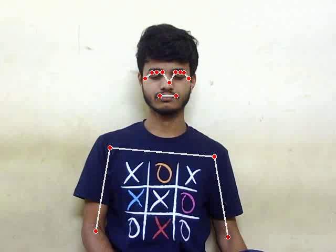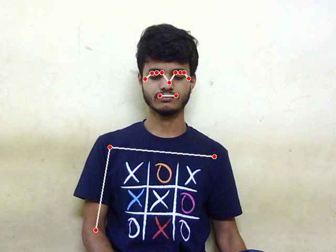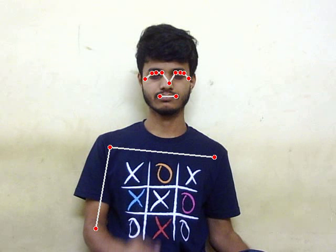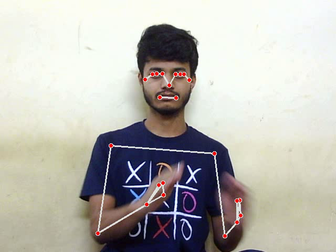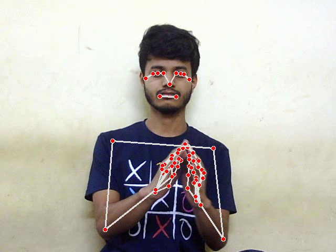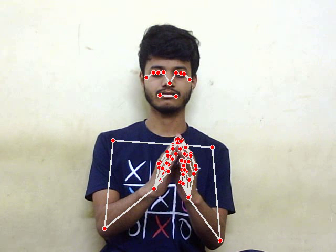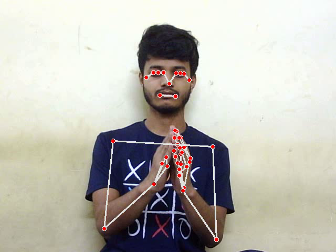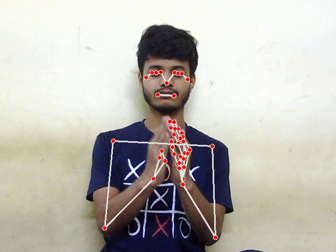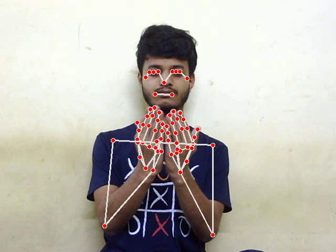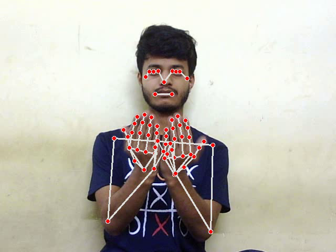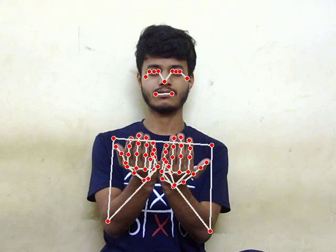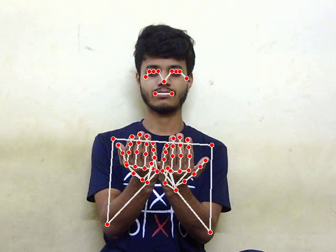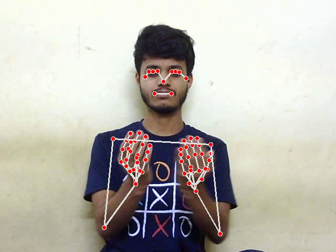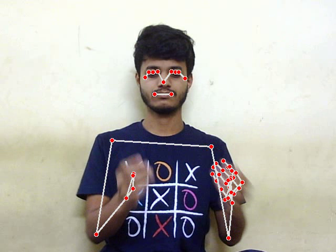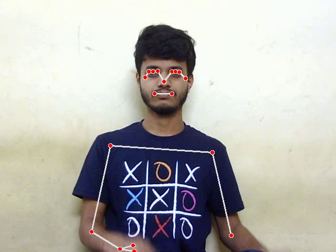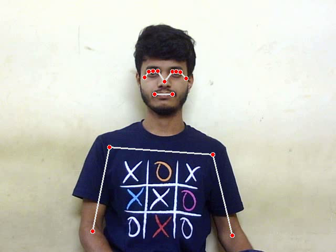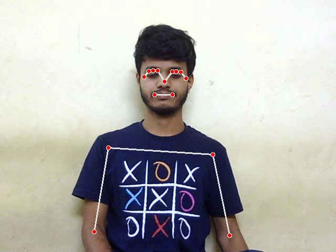book